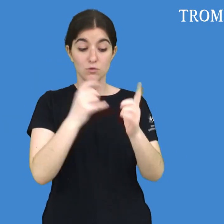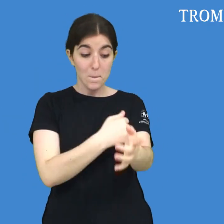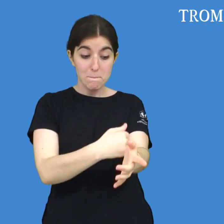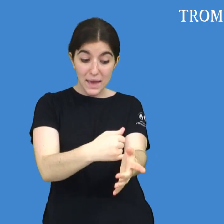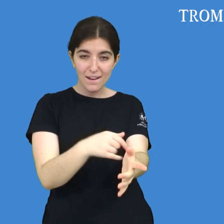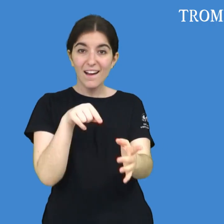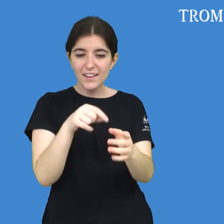vena